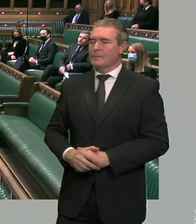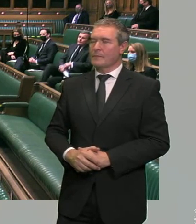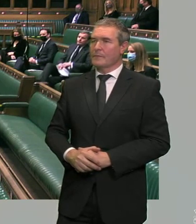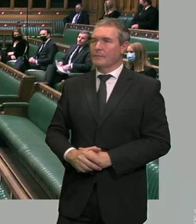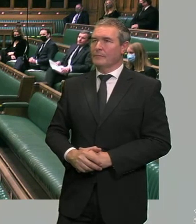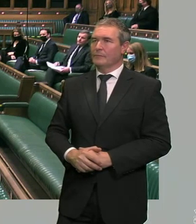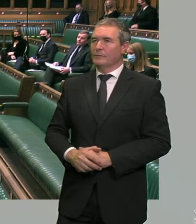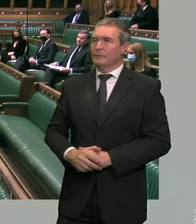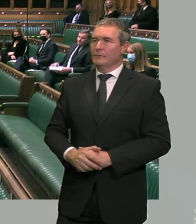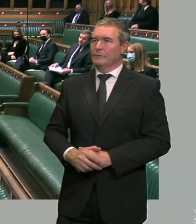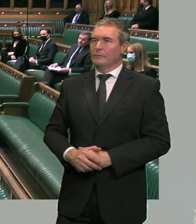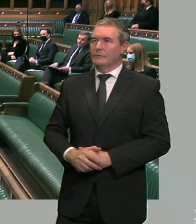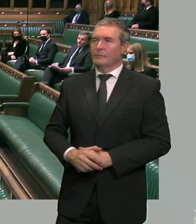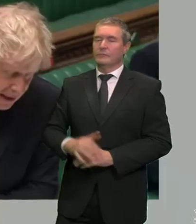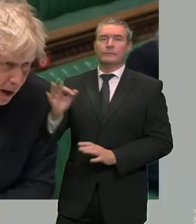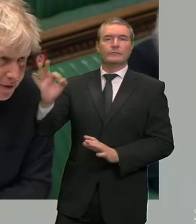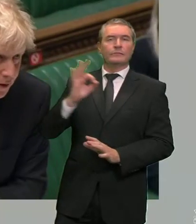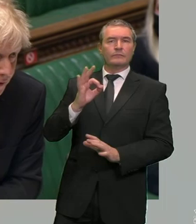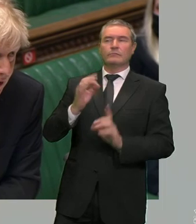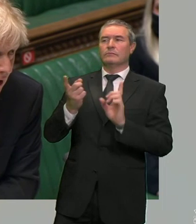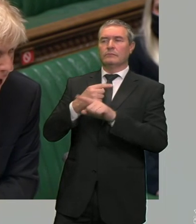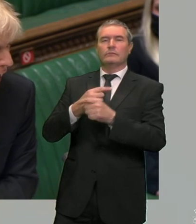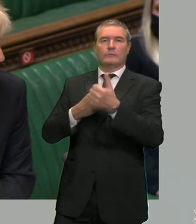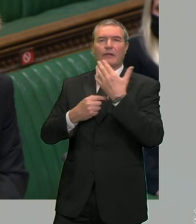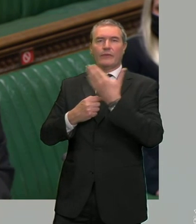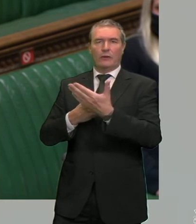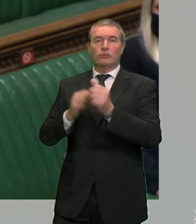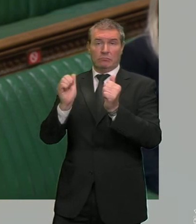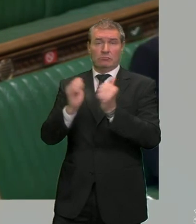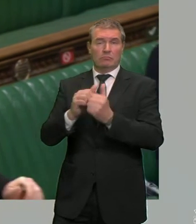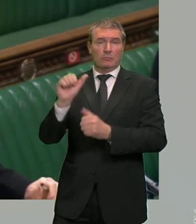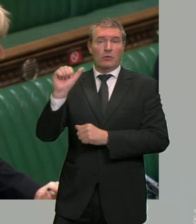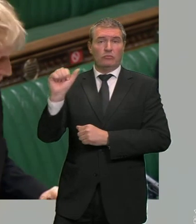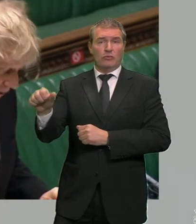My right honourable Friend is completely right.